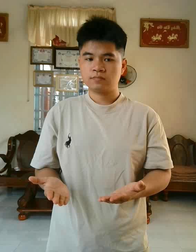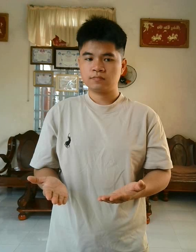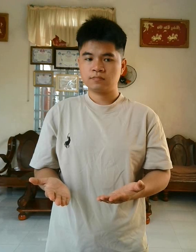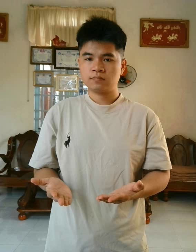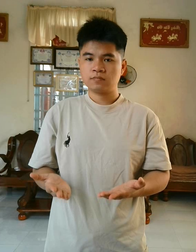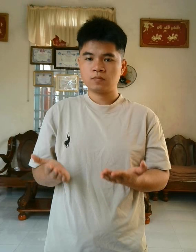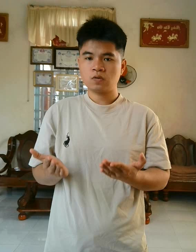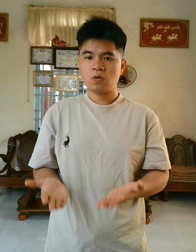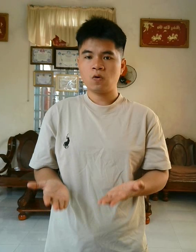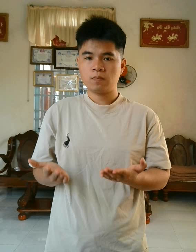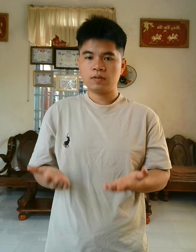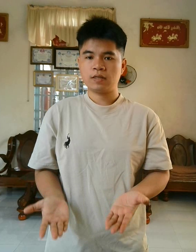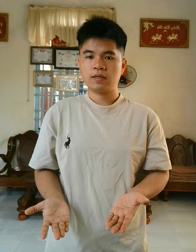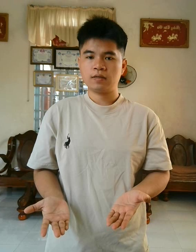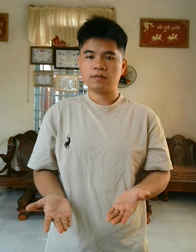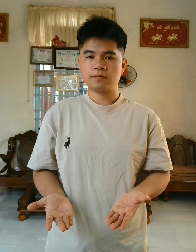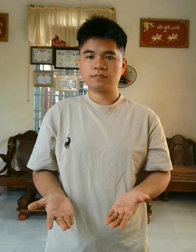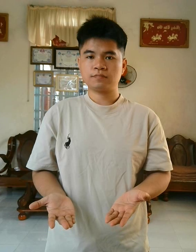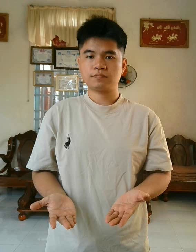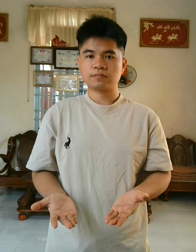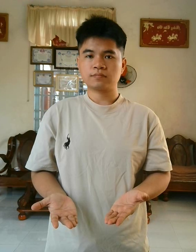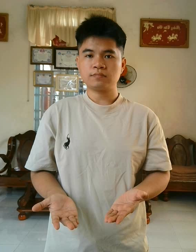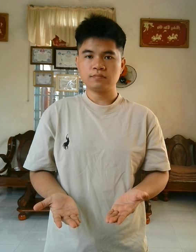hom nay